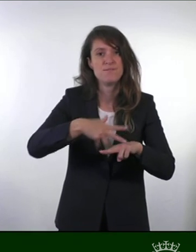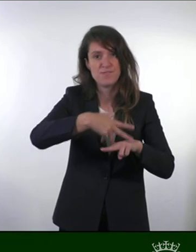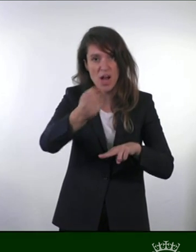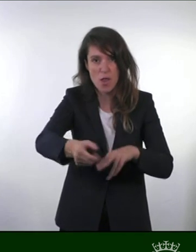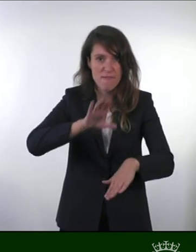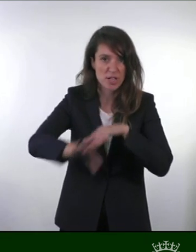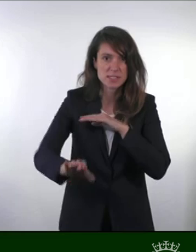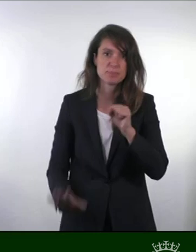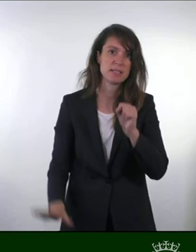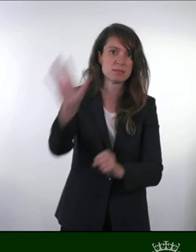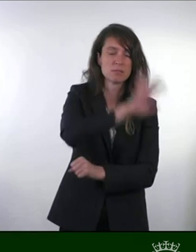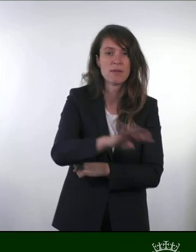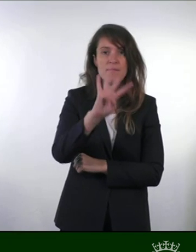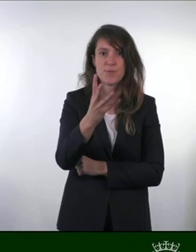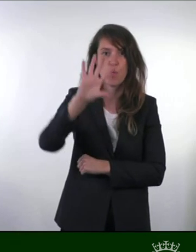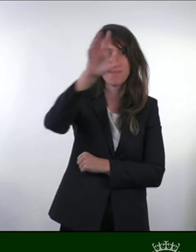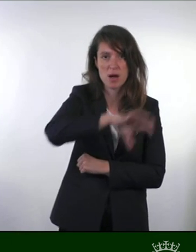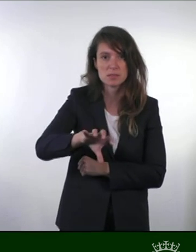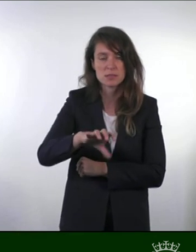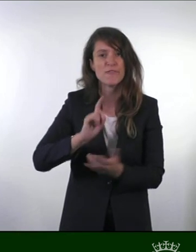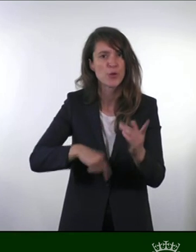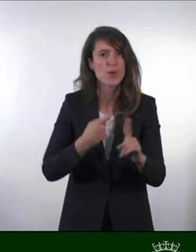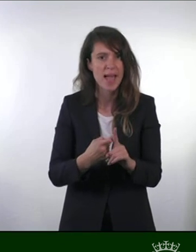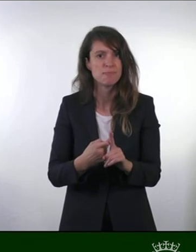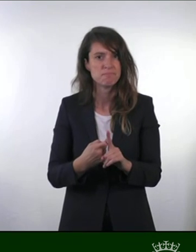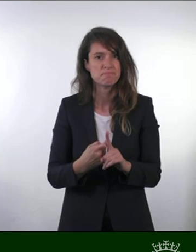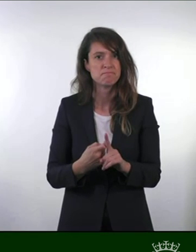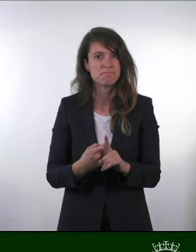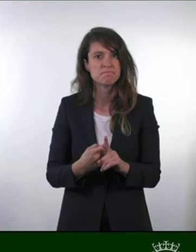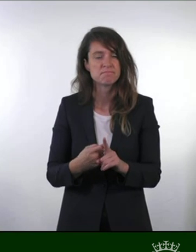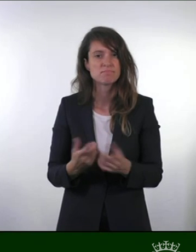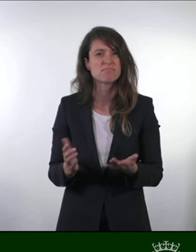across all four parts of our United Kingdom.